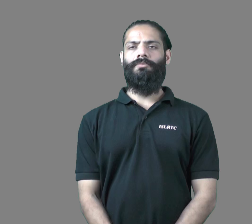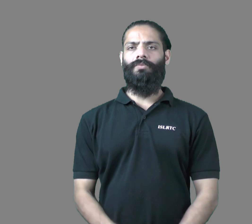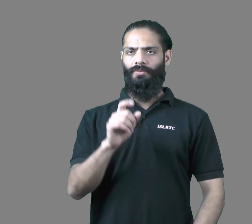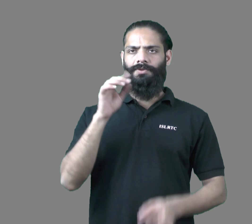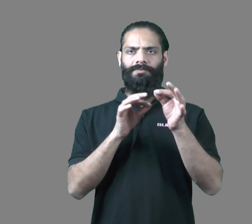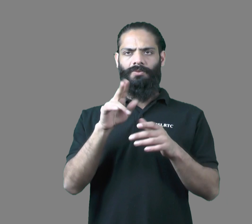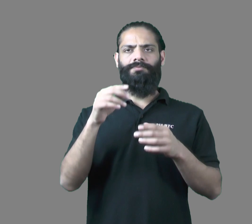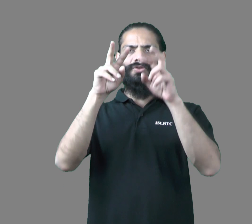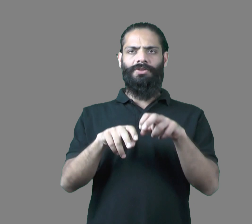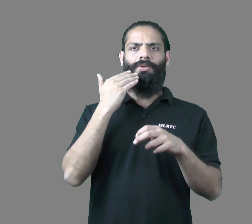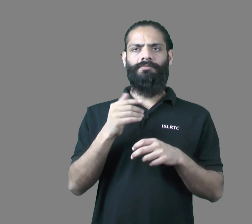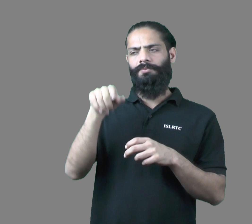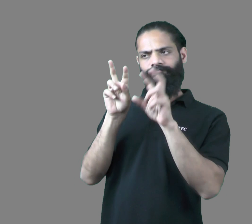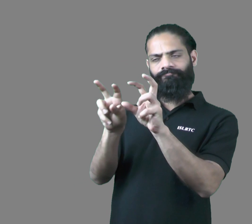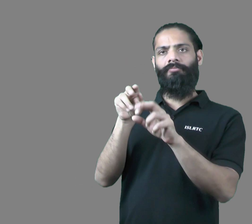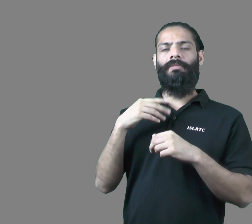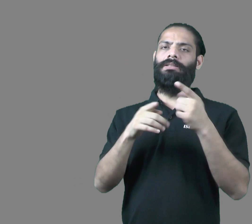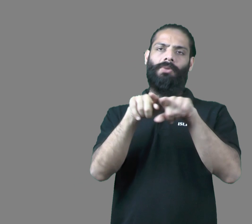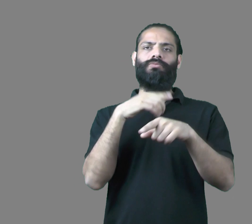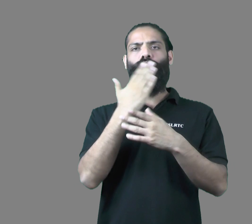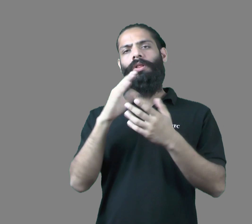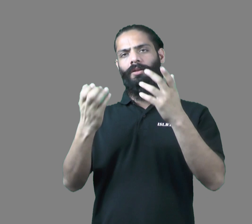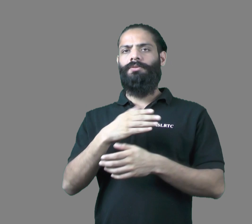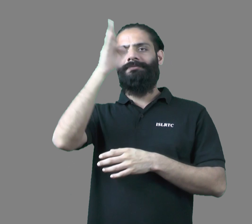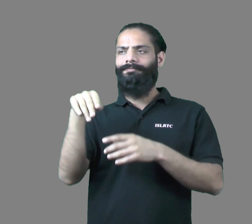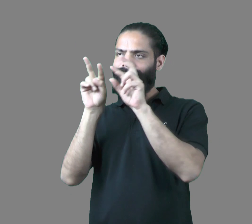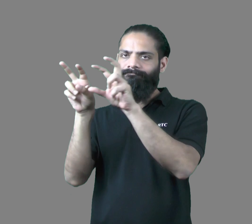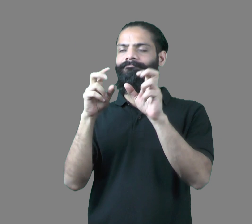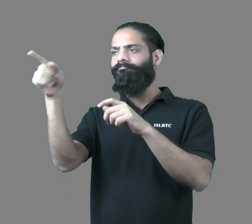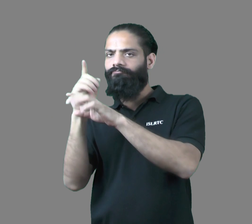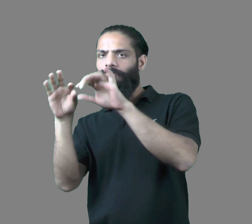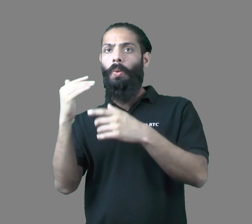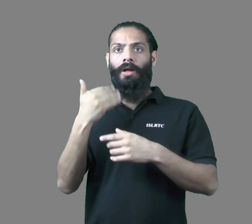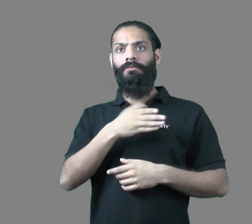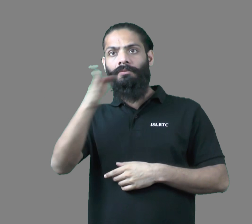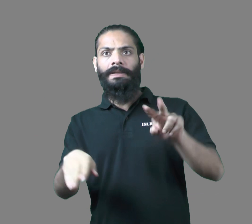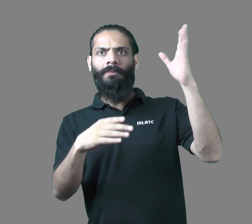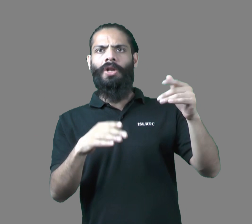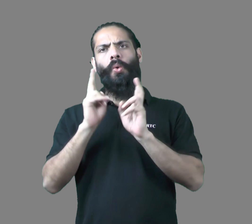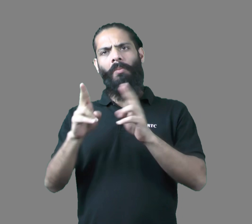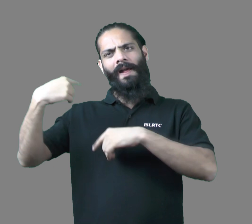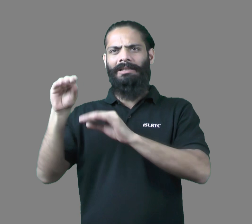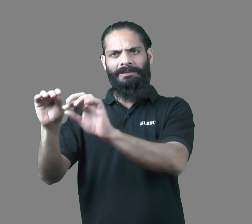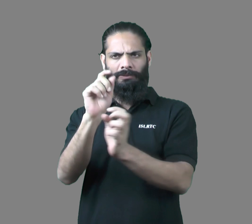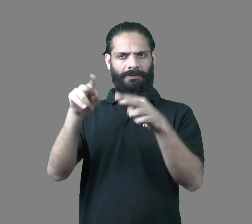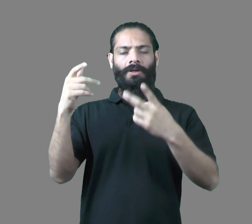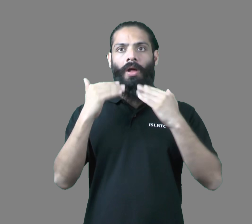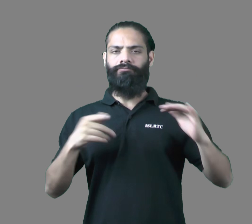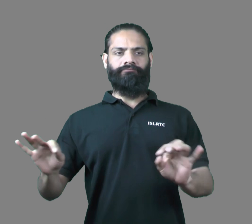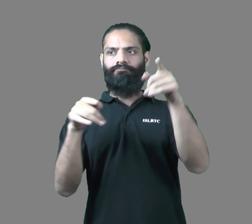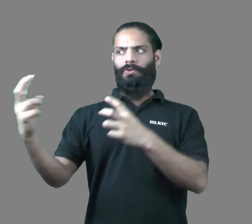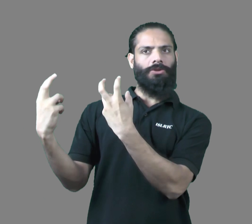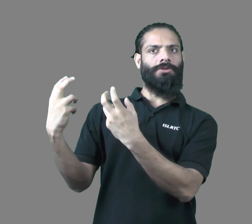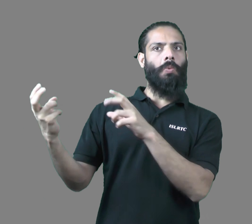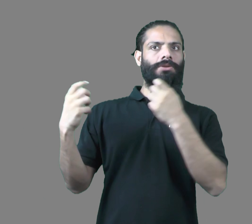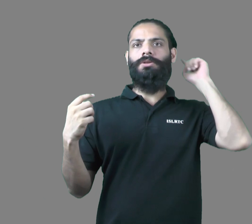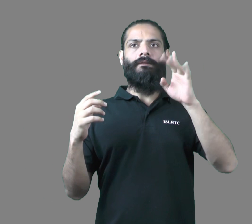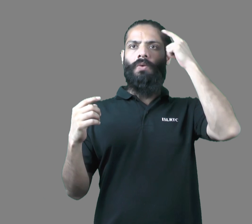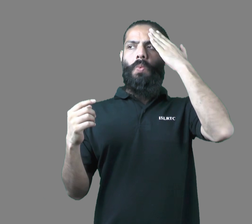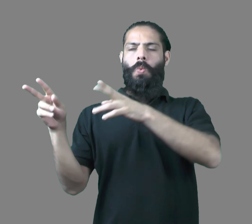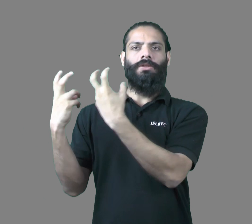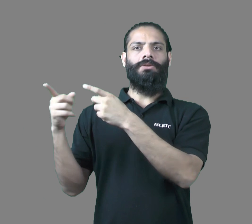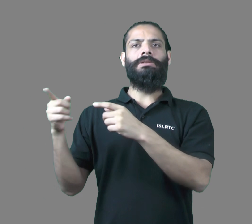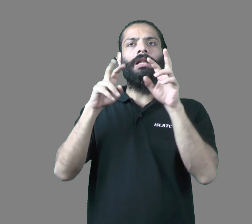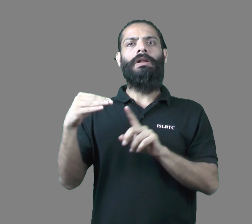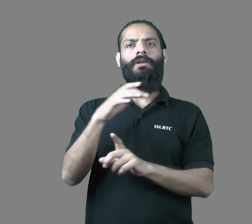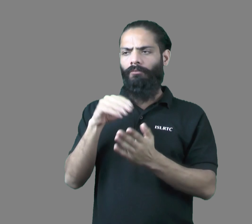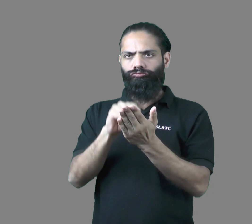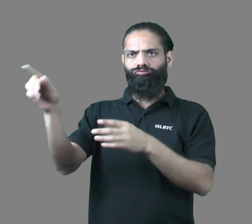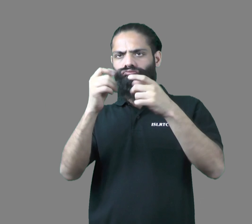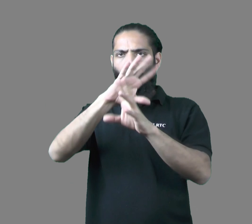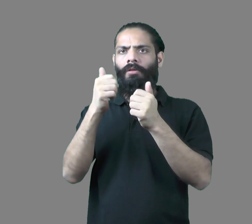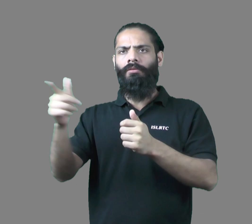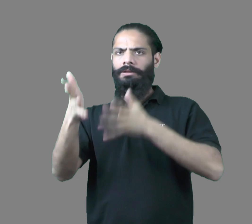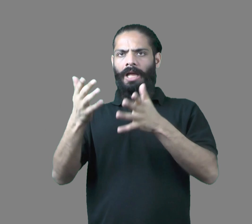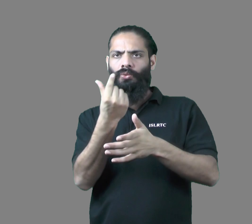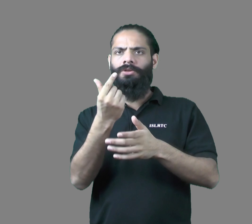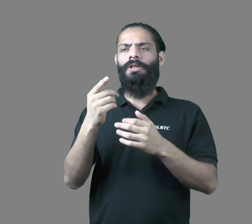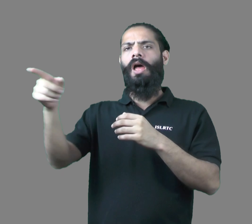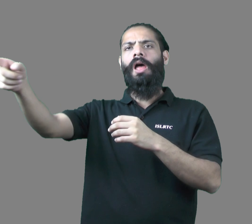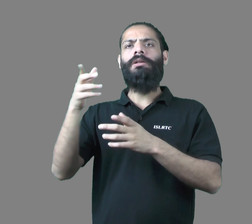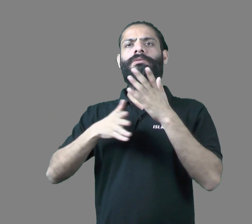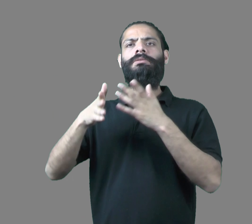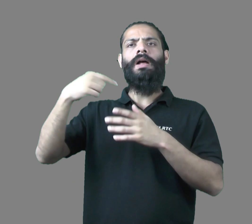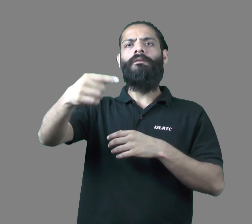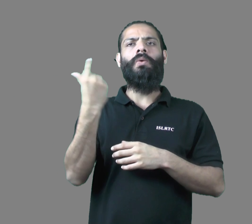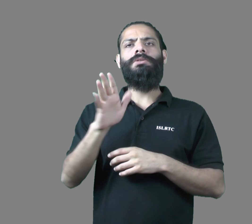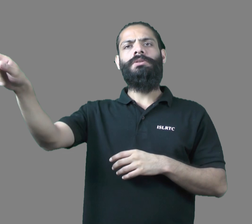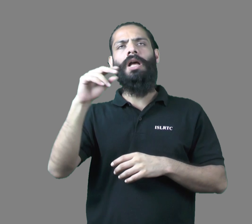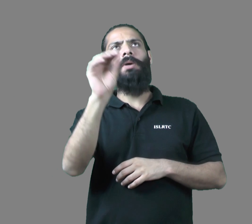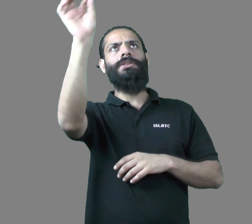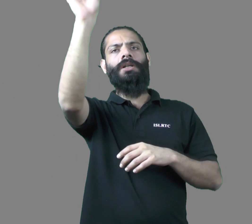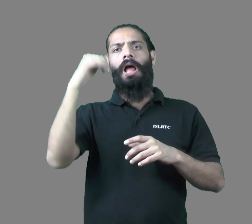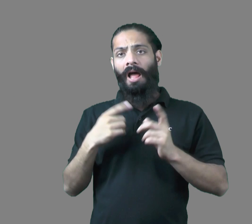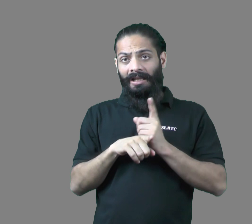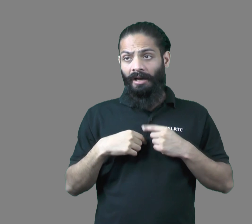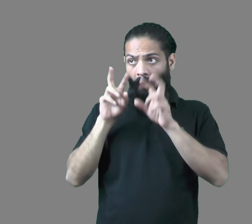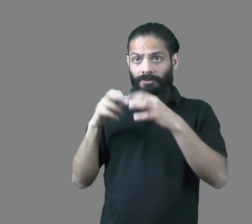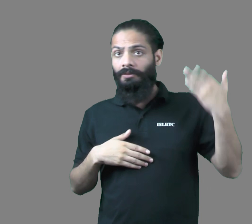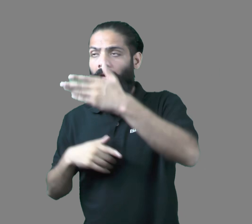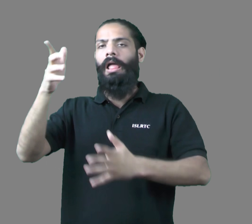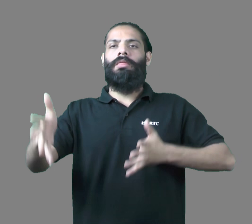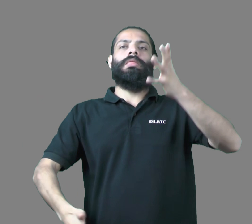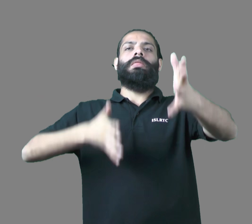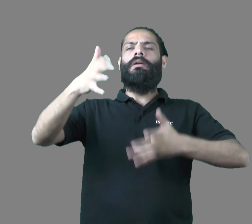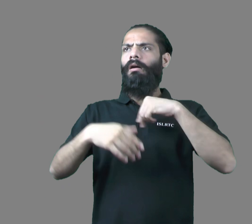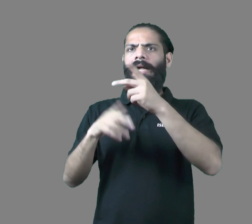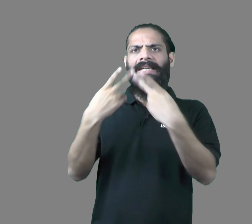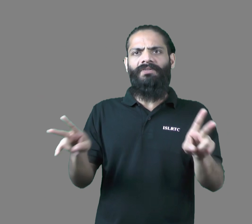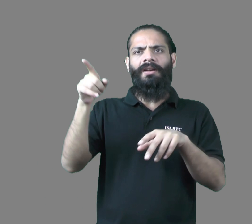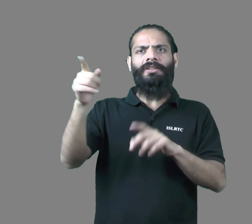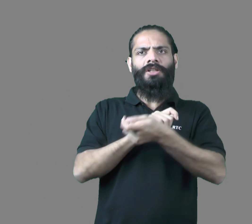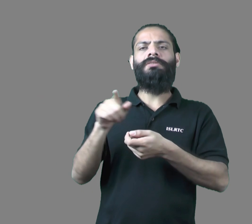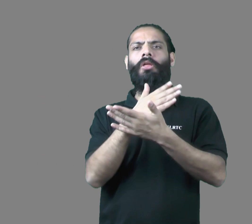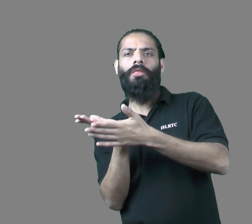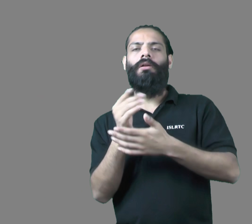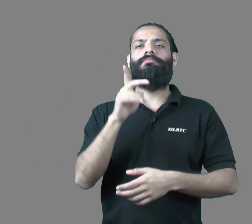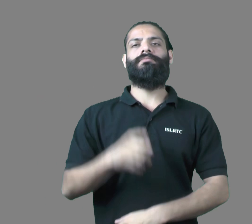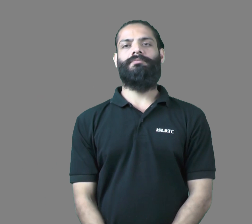Observer Bias